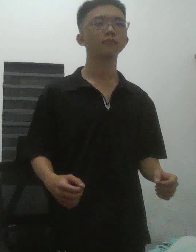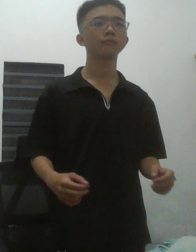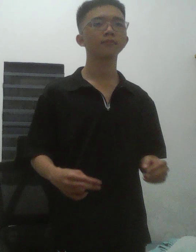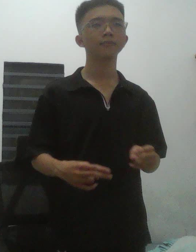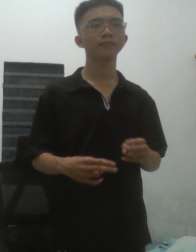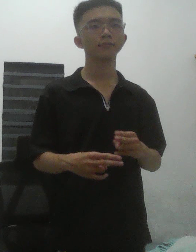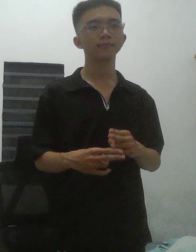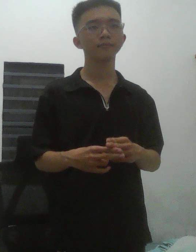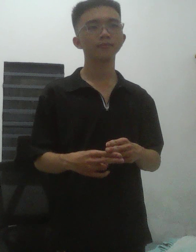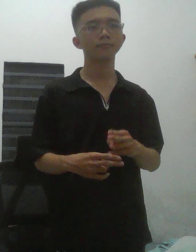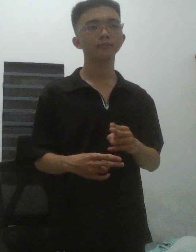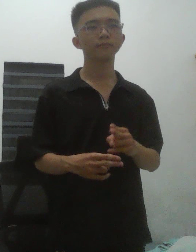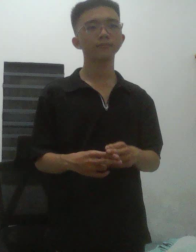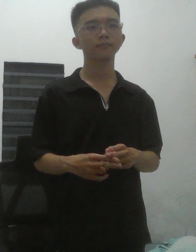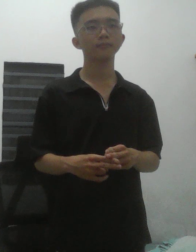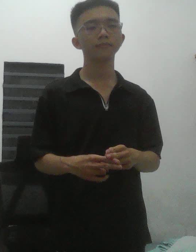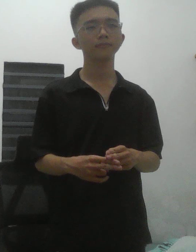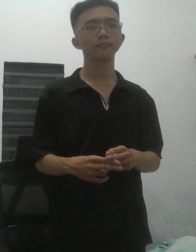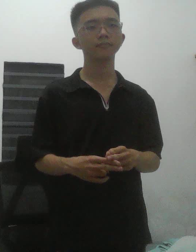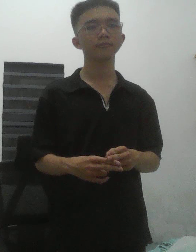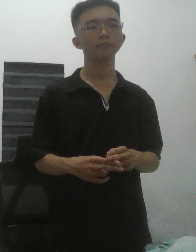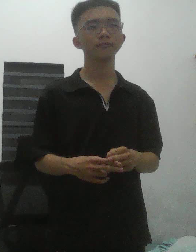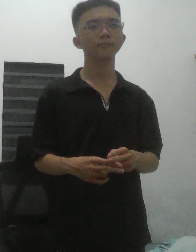ten